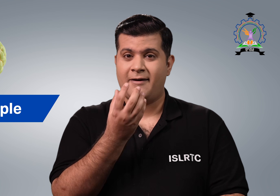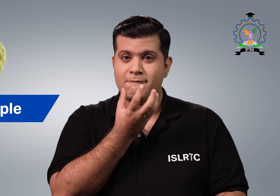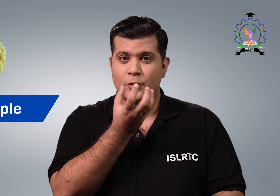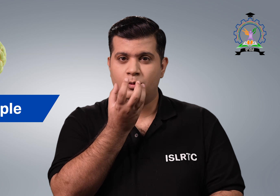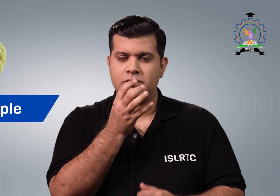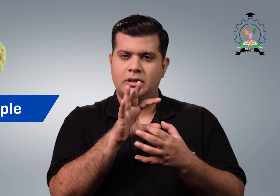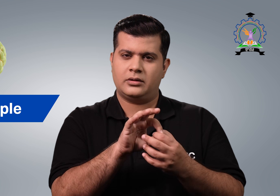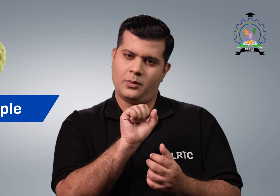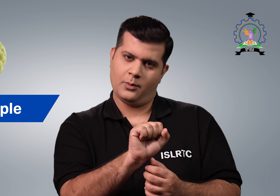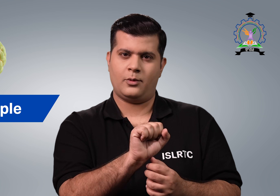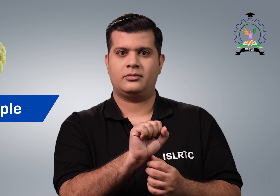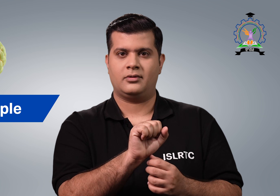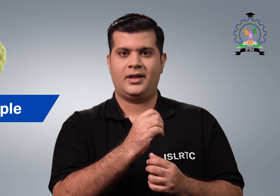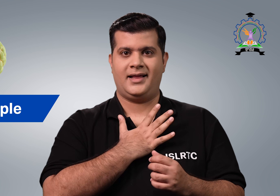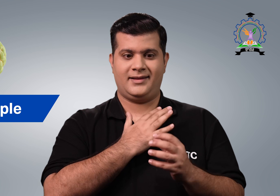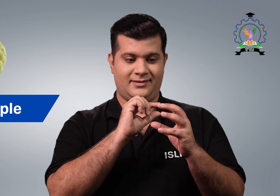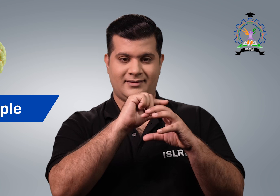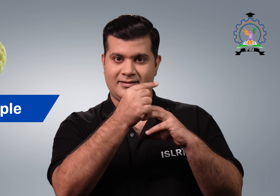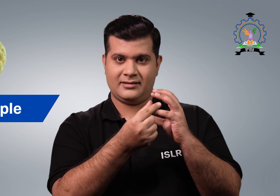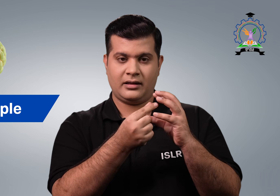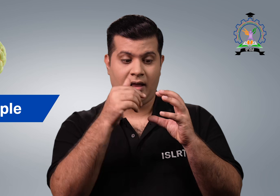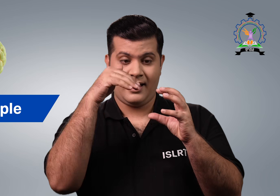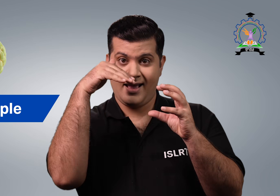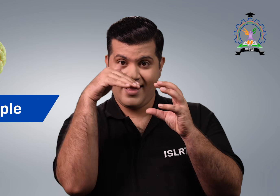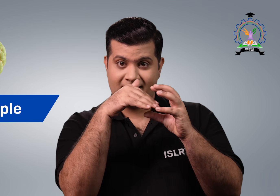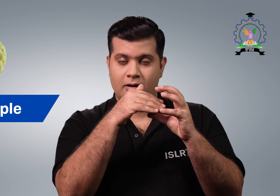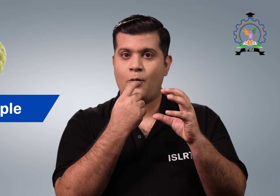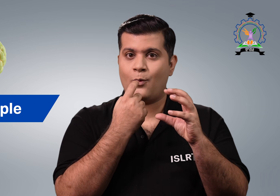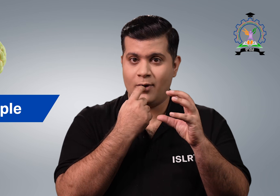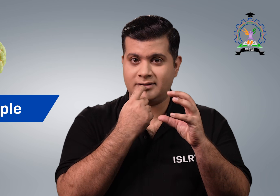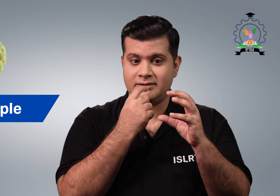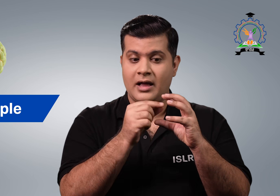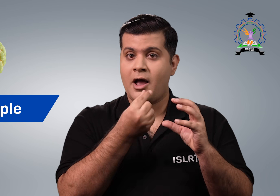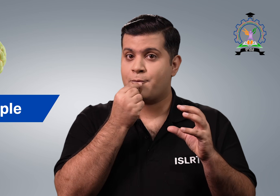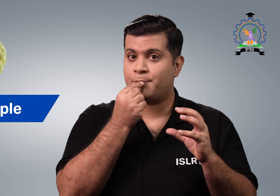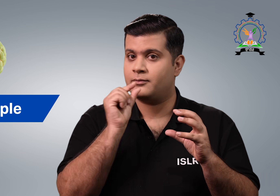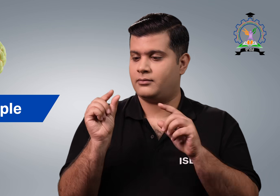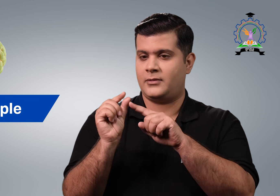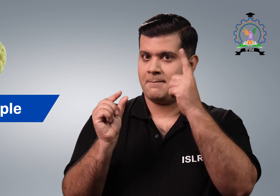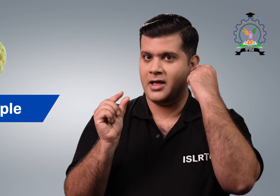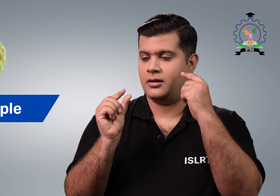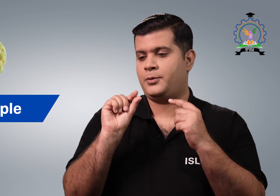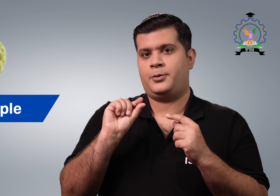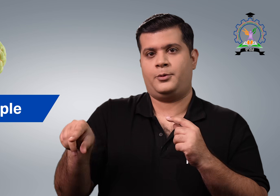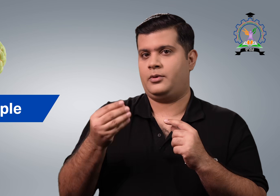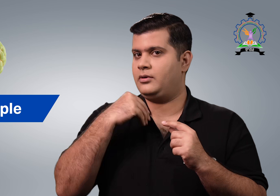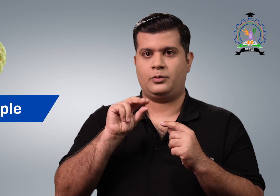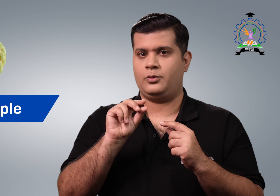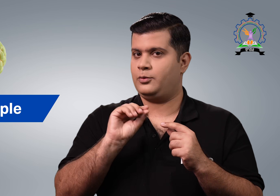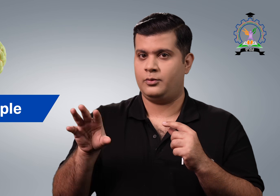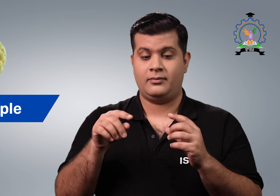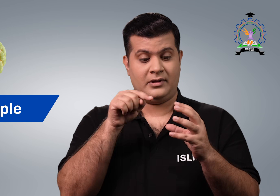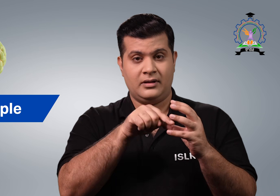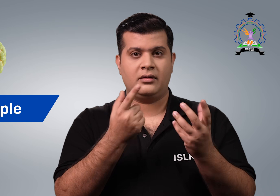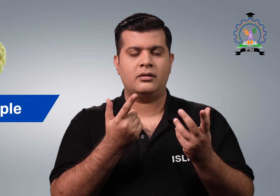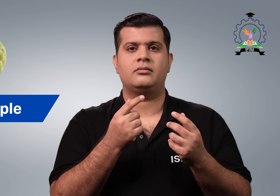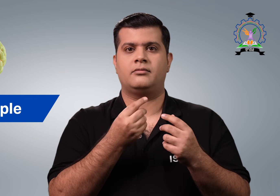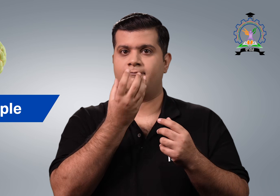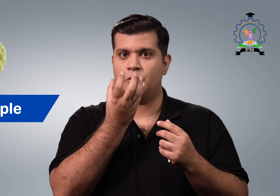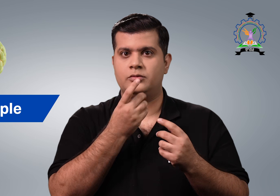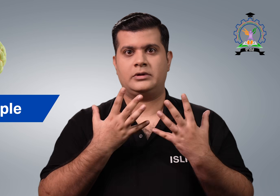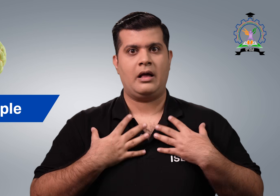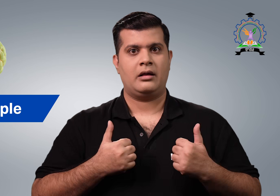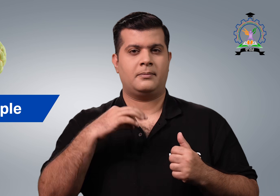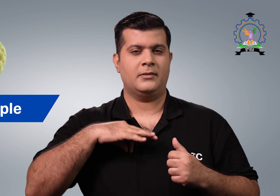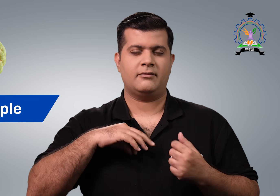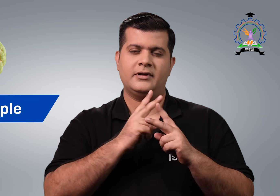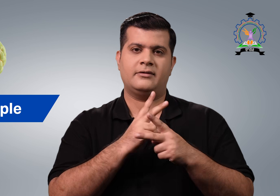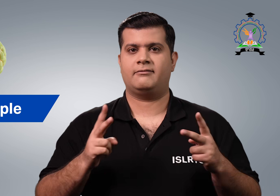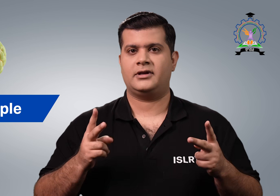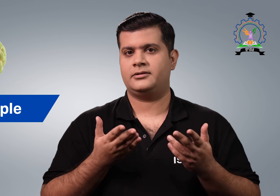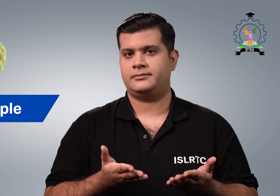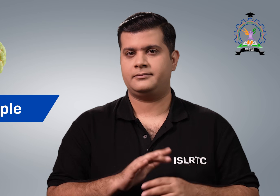Custard apple is a fruit with white flesh, and the seeds are discarded. This fruit has multiple health benefits.